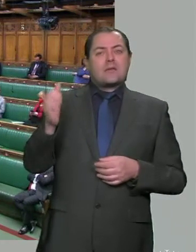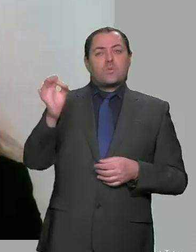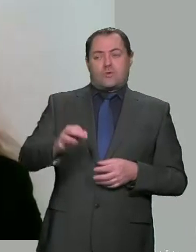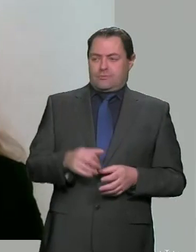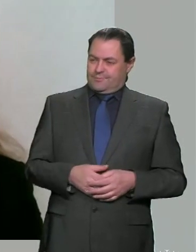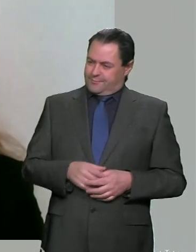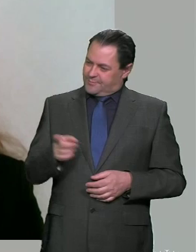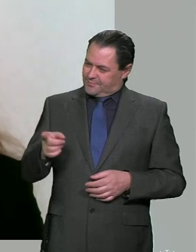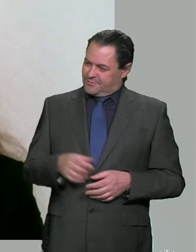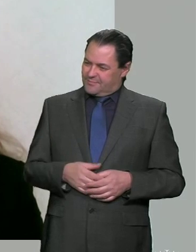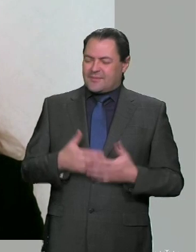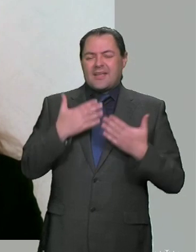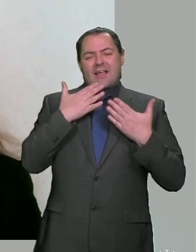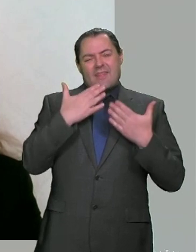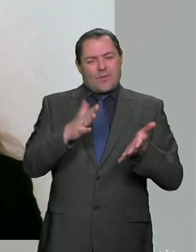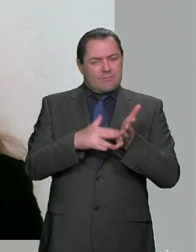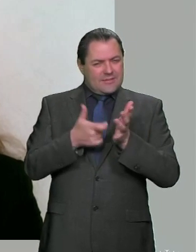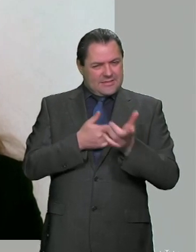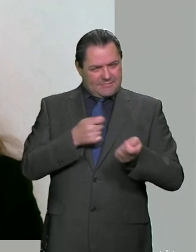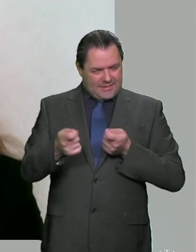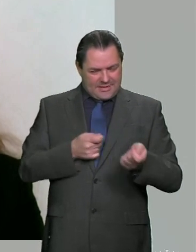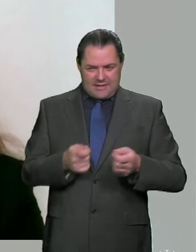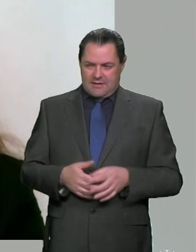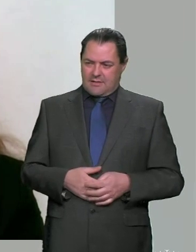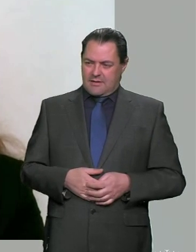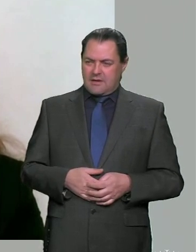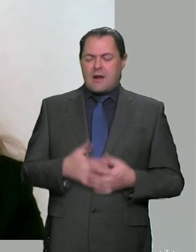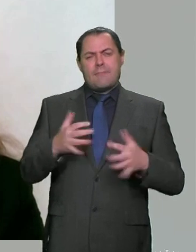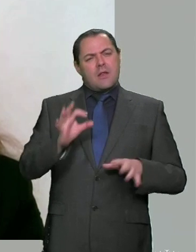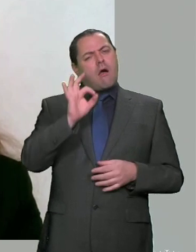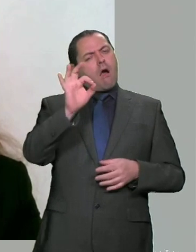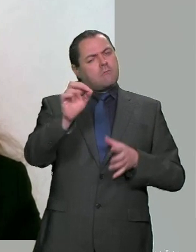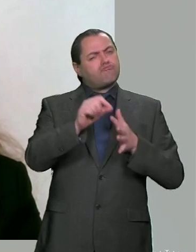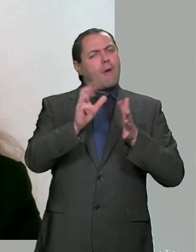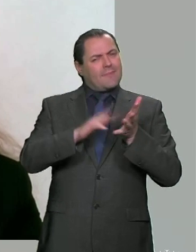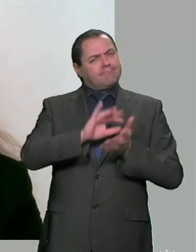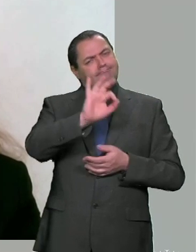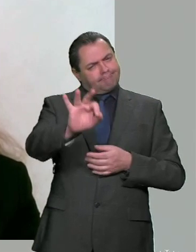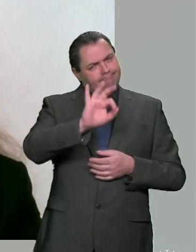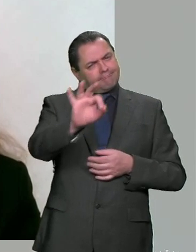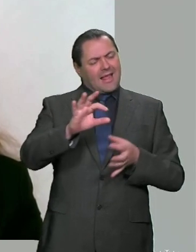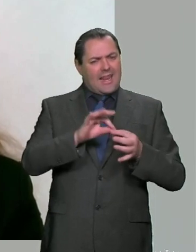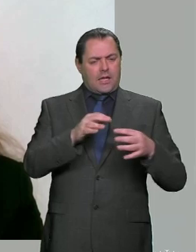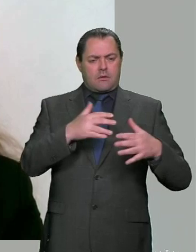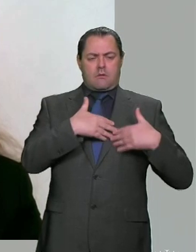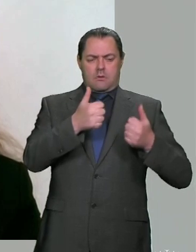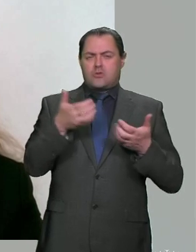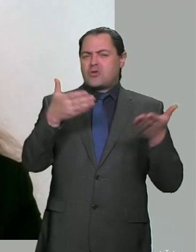I have asked the Prime Minister a series of questions about charities.